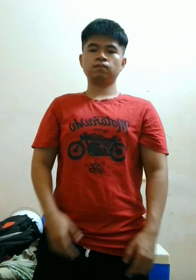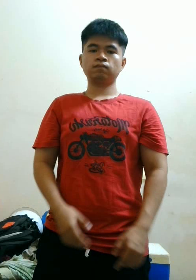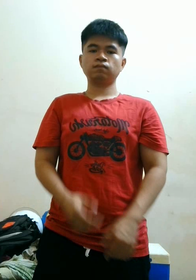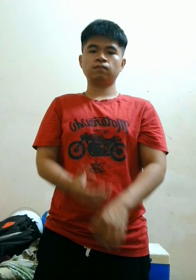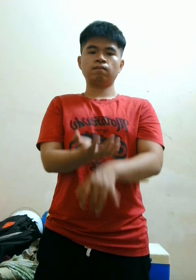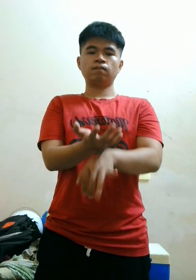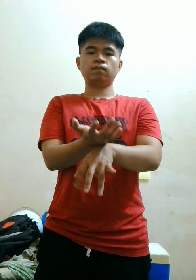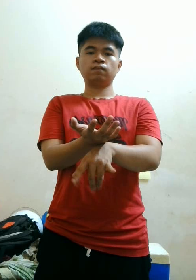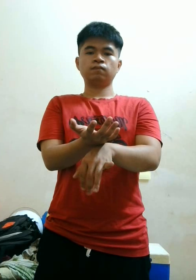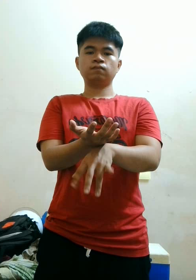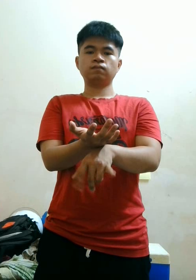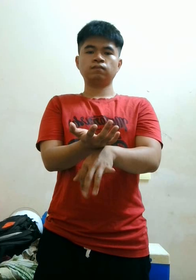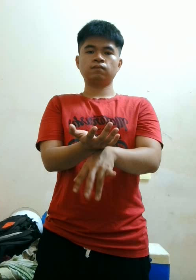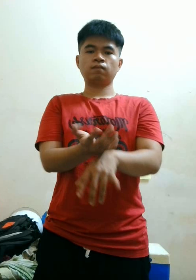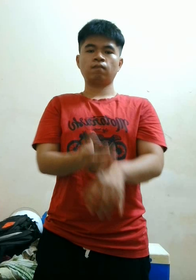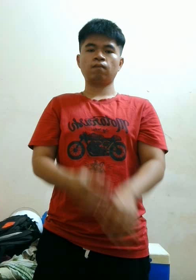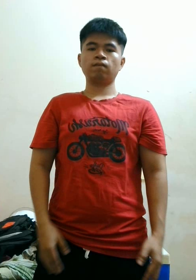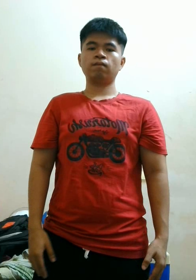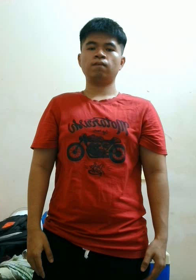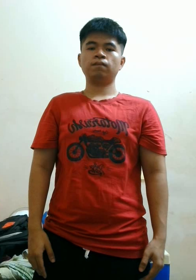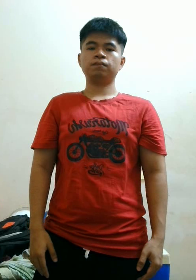ca phe